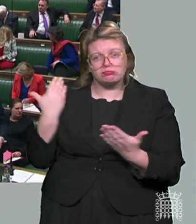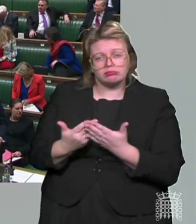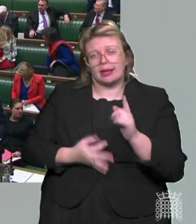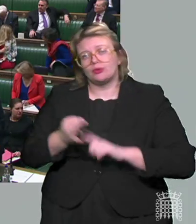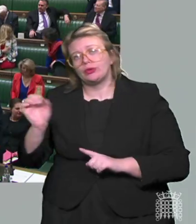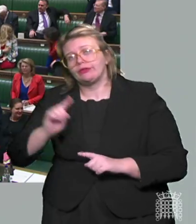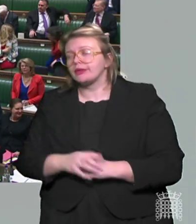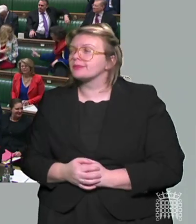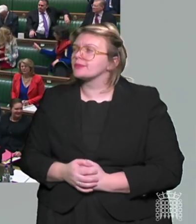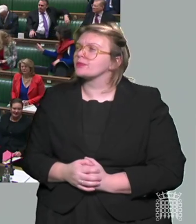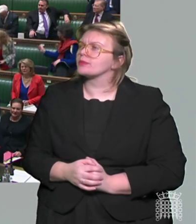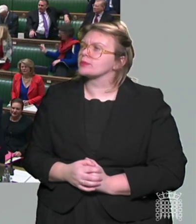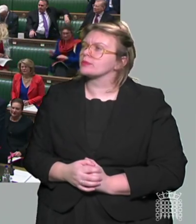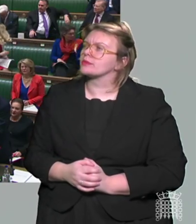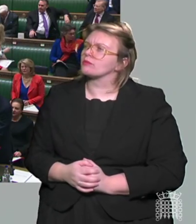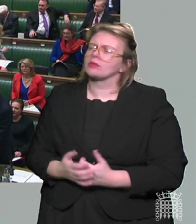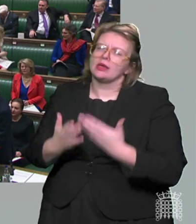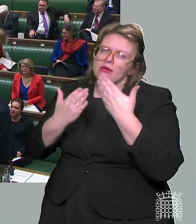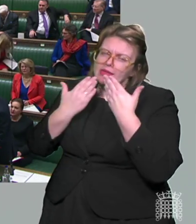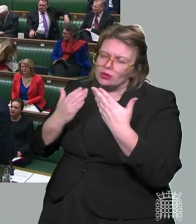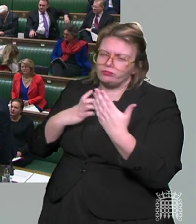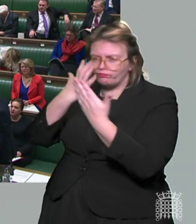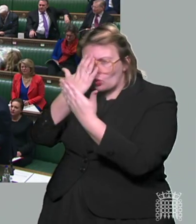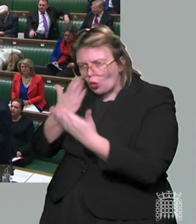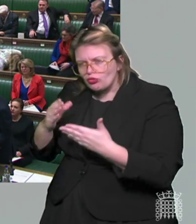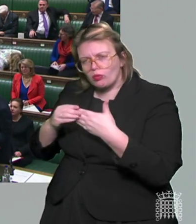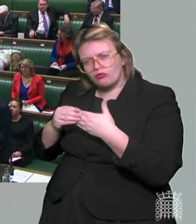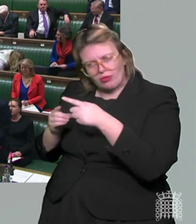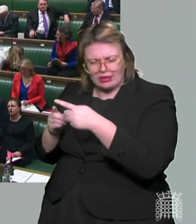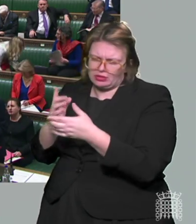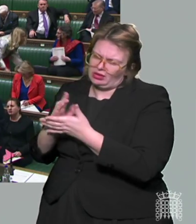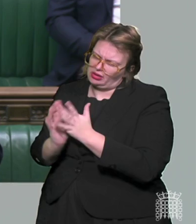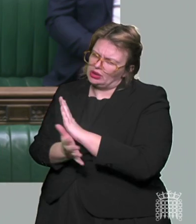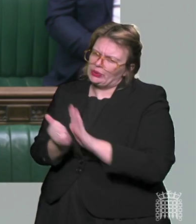I am not going to comment on specific cases—the right honourable Lady will understand why that is the case.